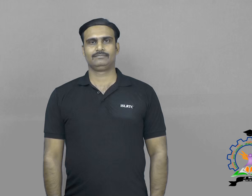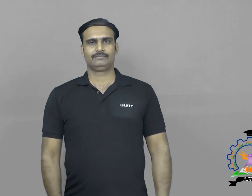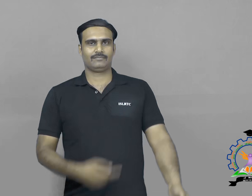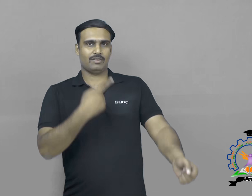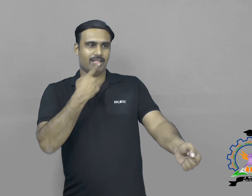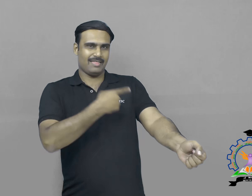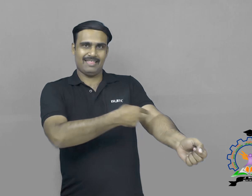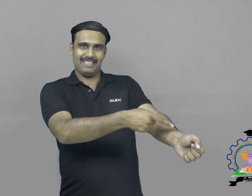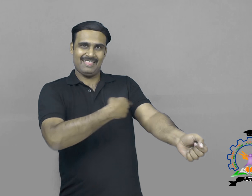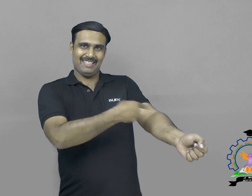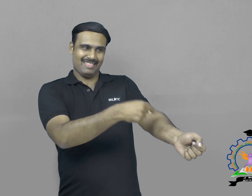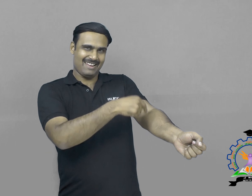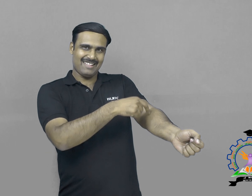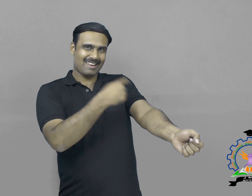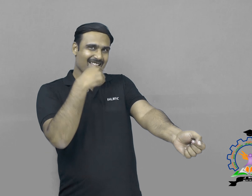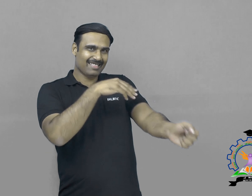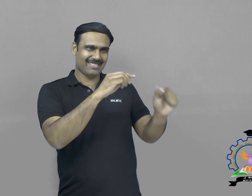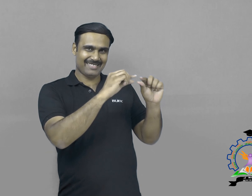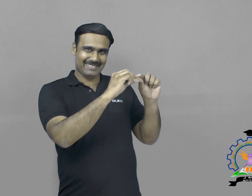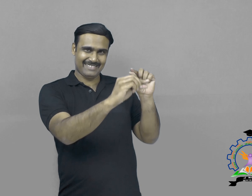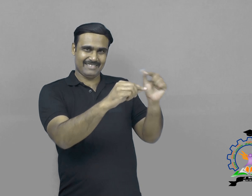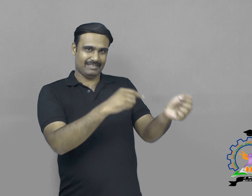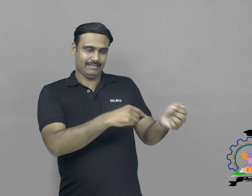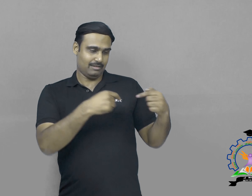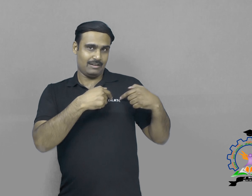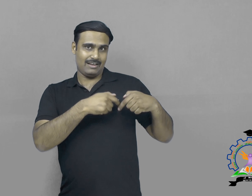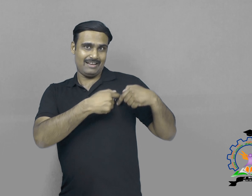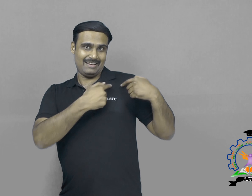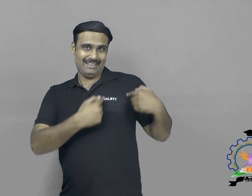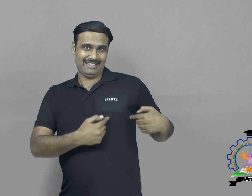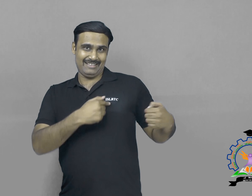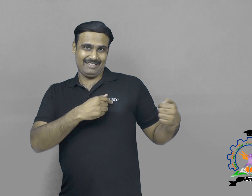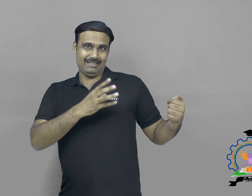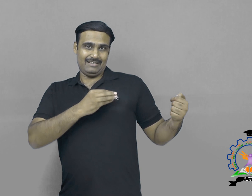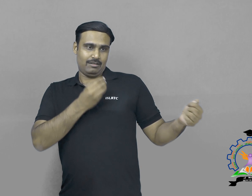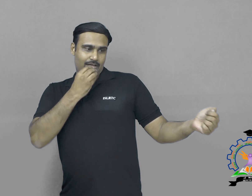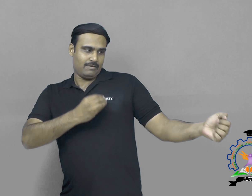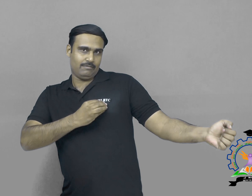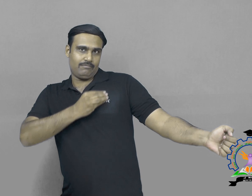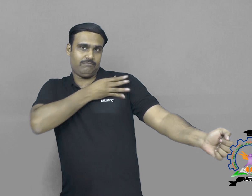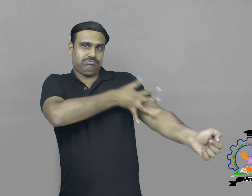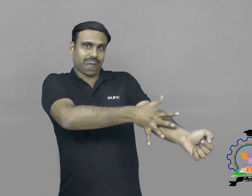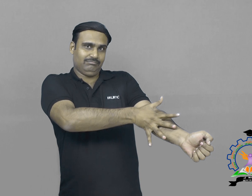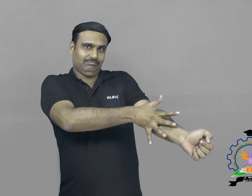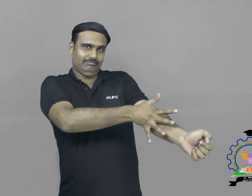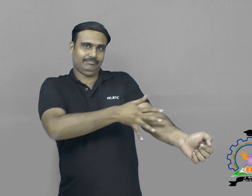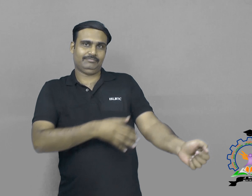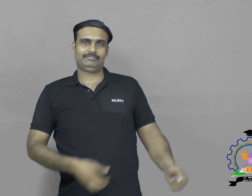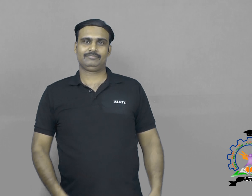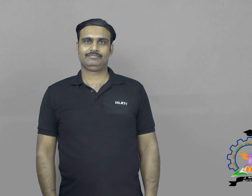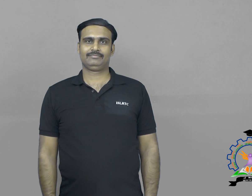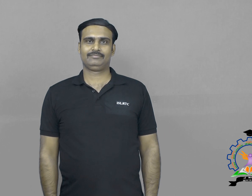Artery